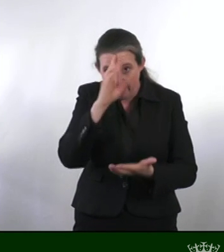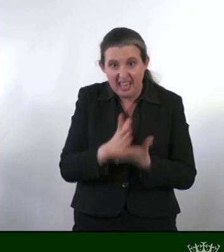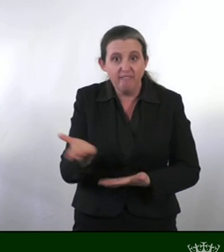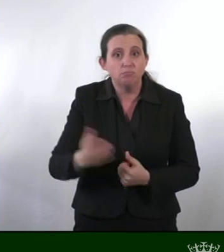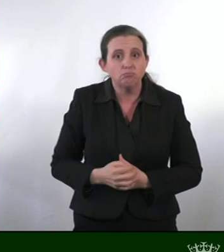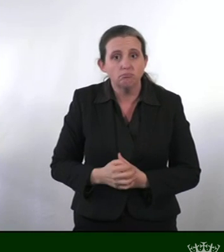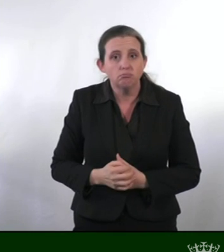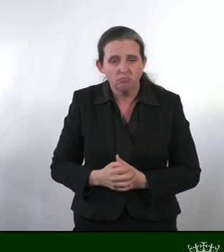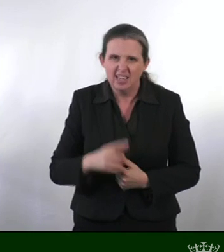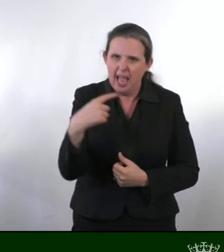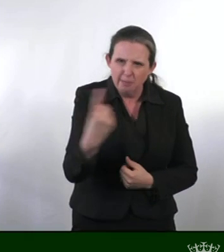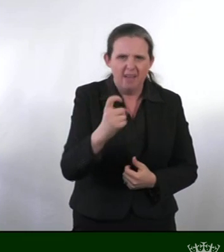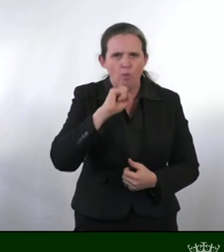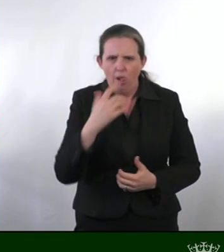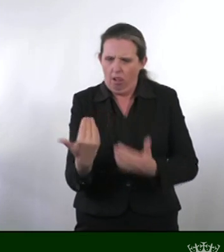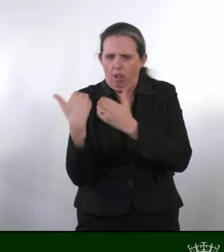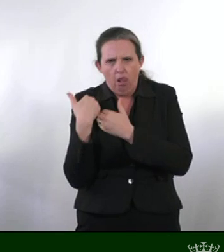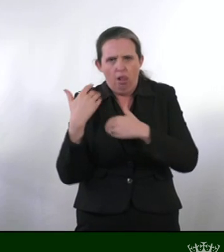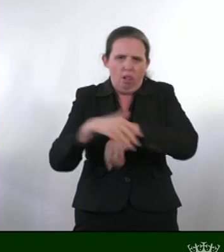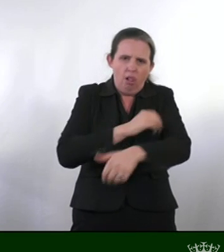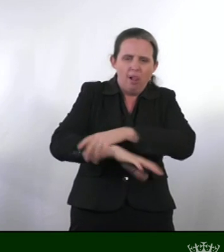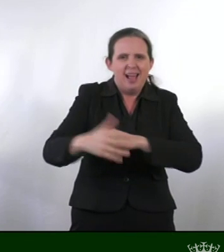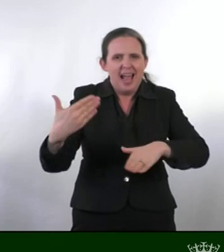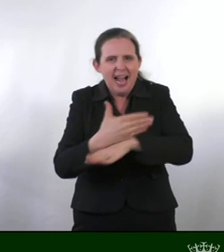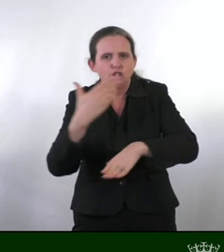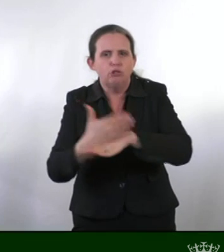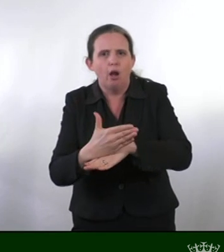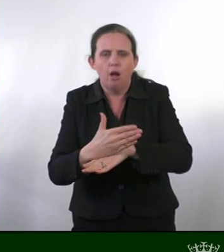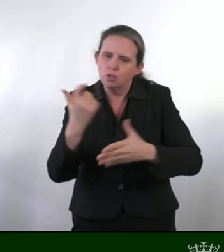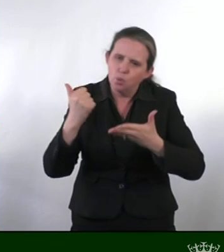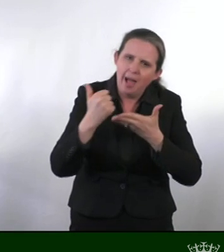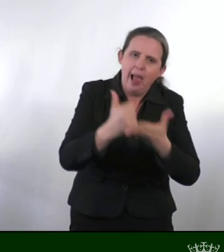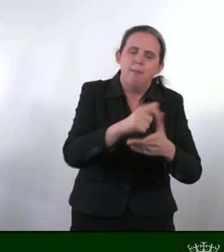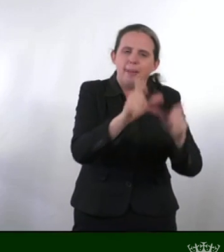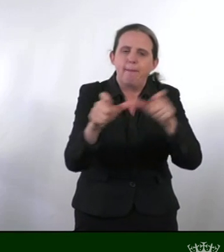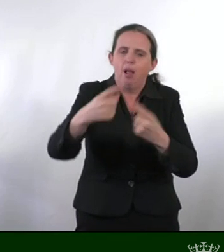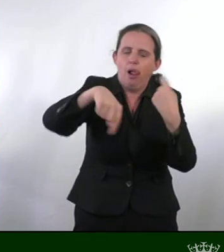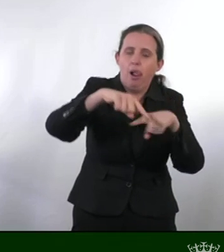Will he take responsible action to help those excluded from Government support?